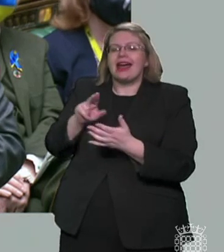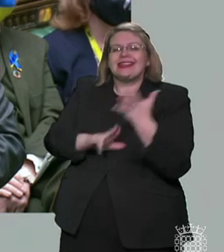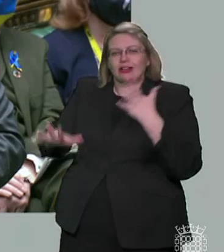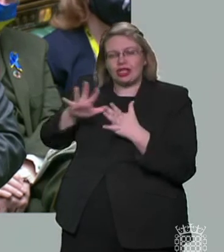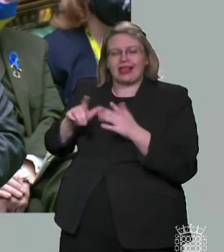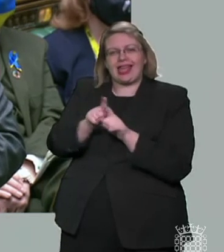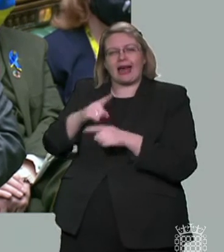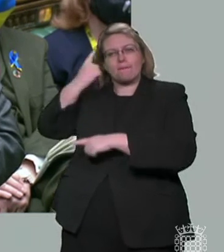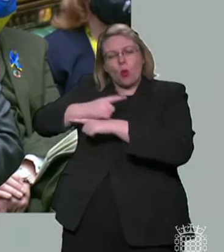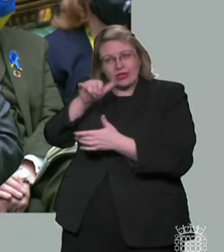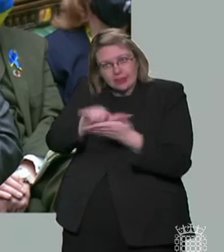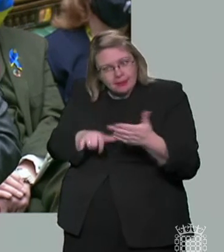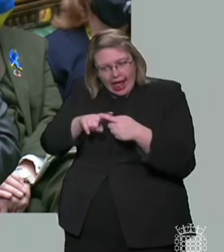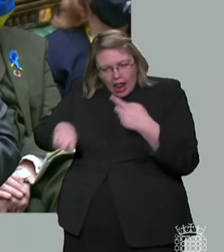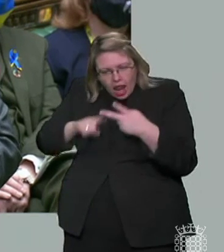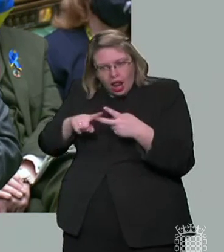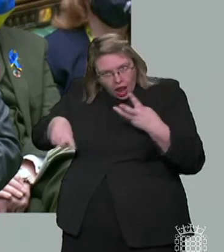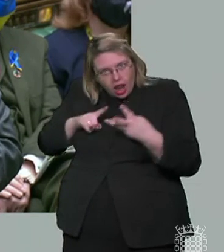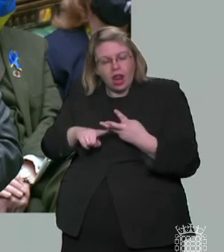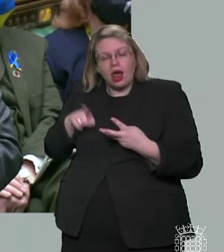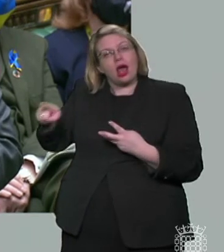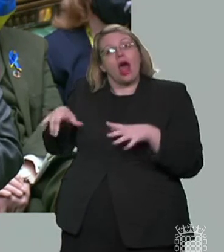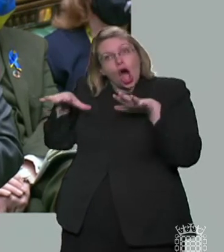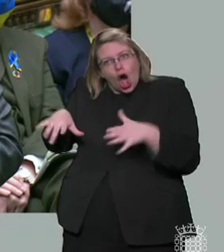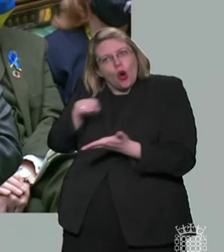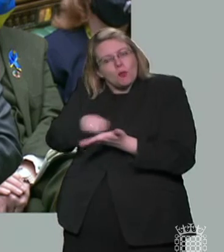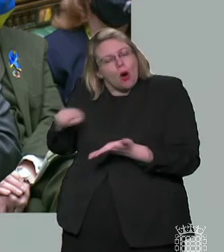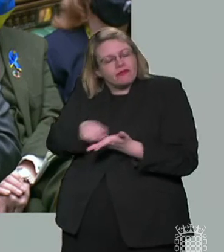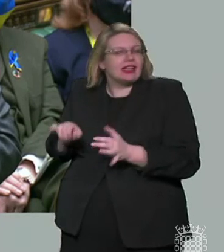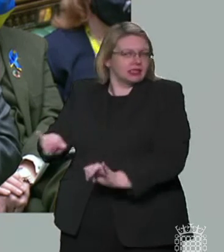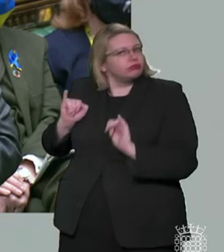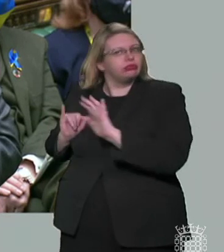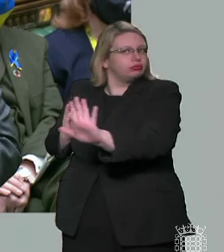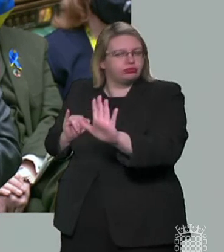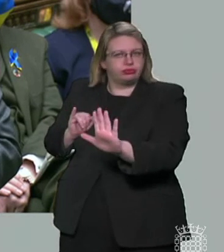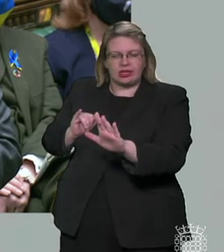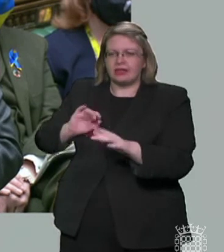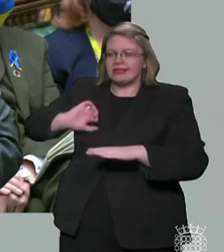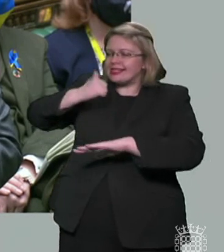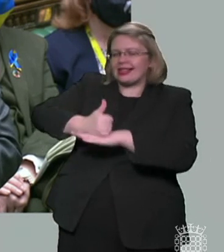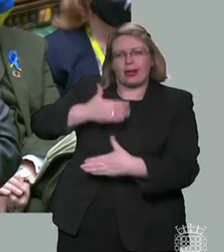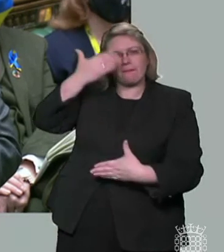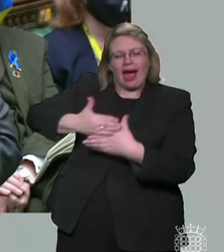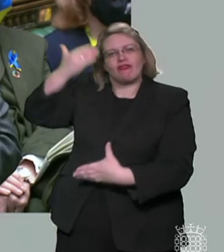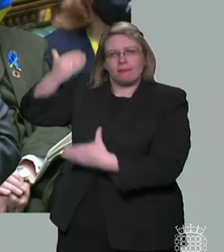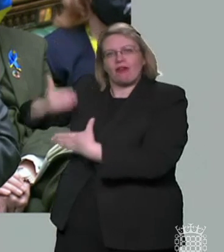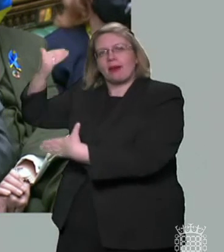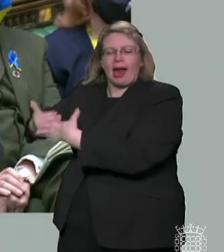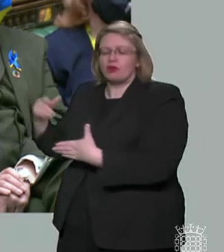The UK Home Office is raising barriers and bureaucracy when we should be offering care and compassion.